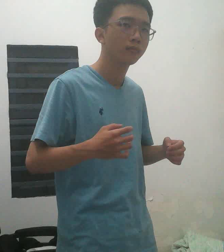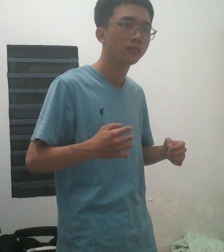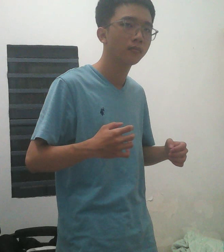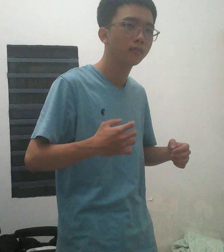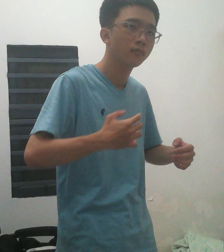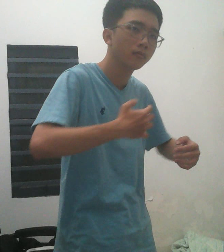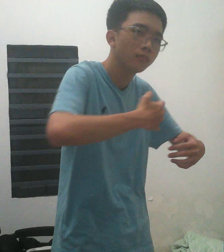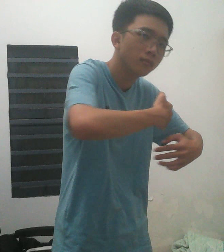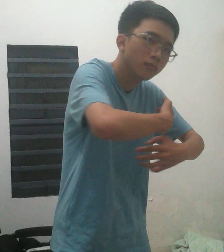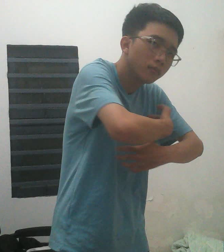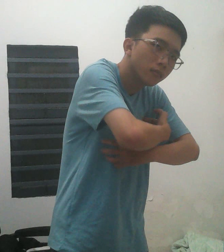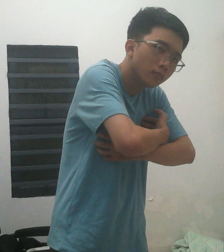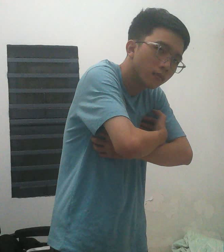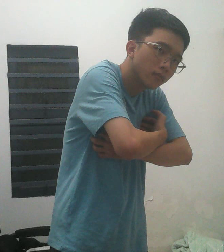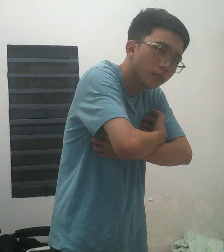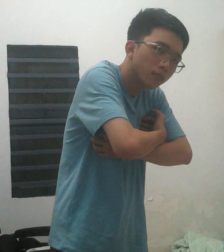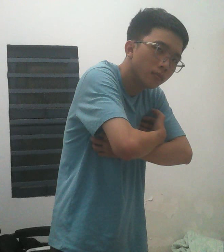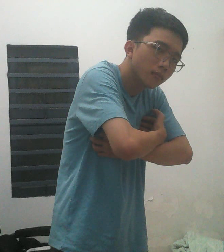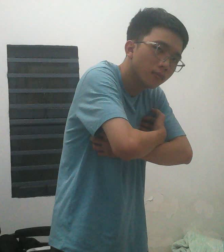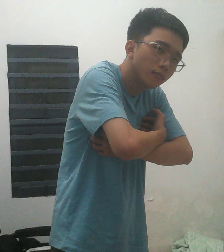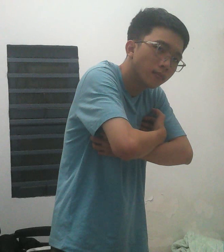om